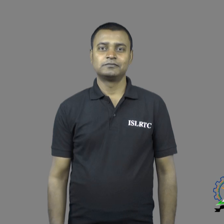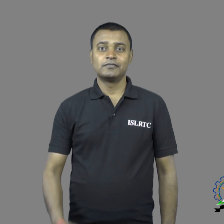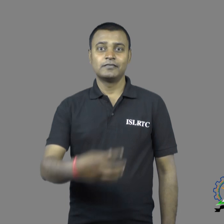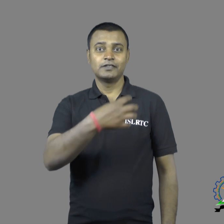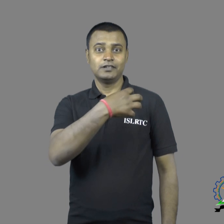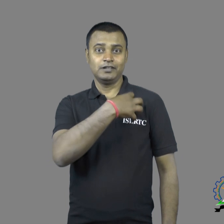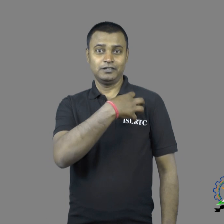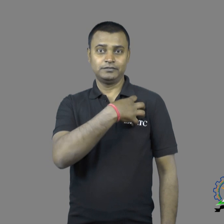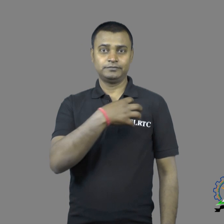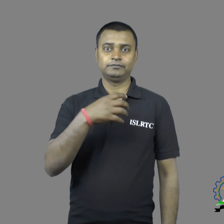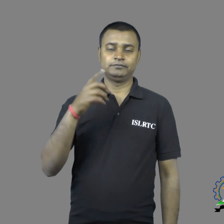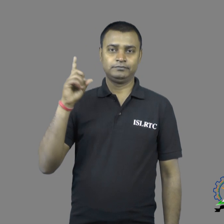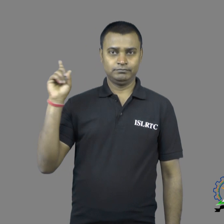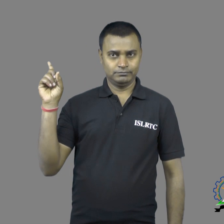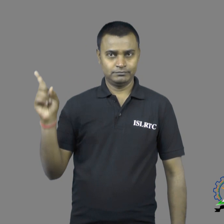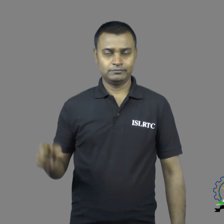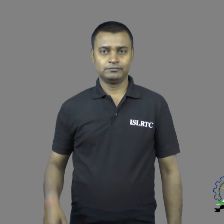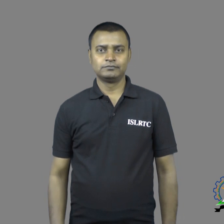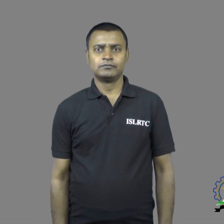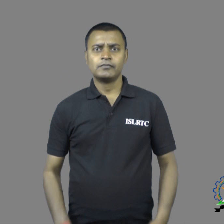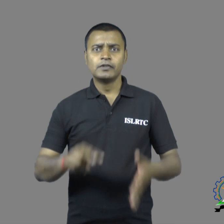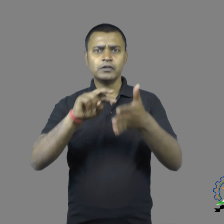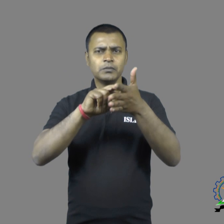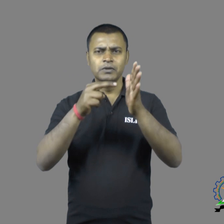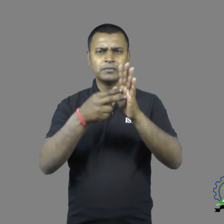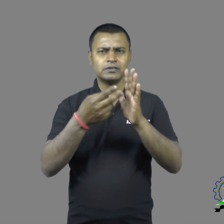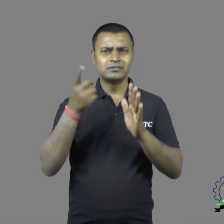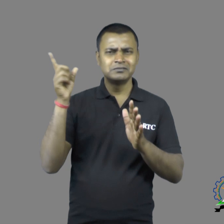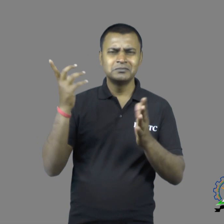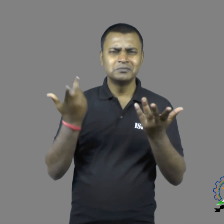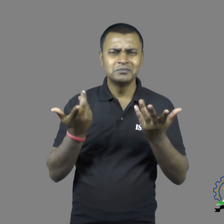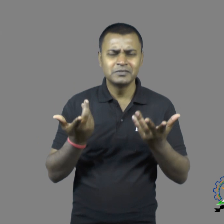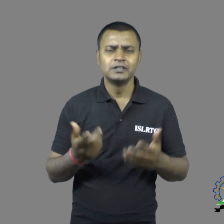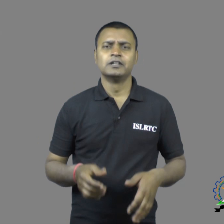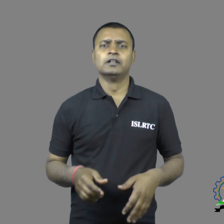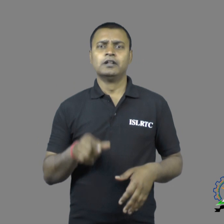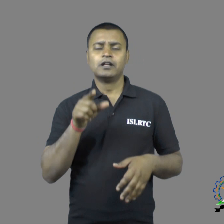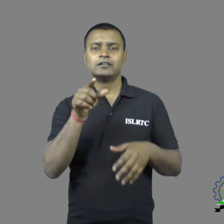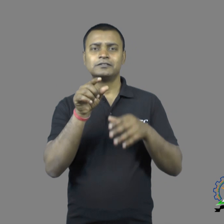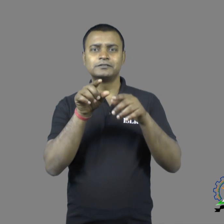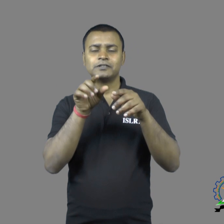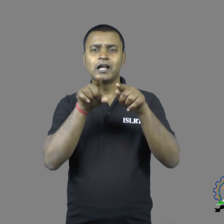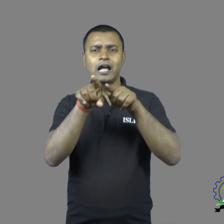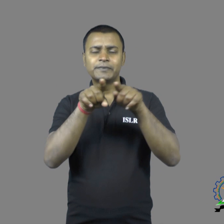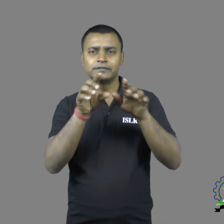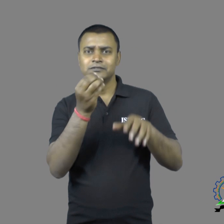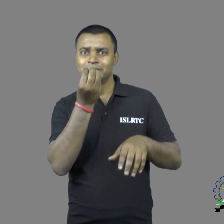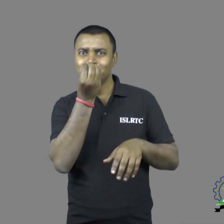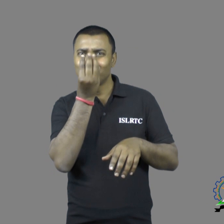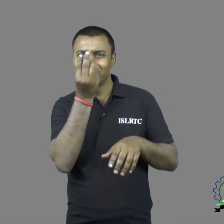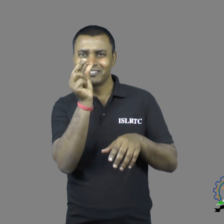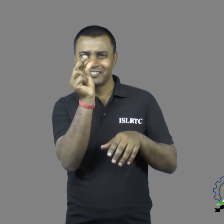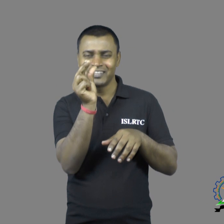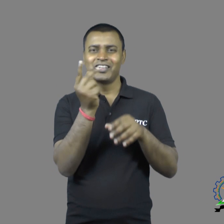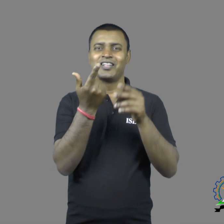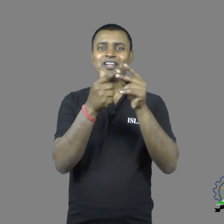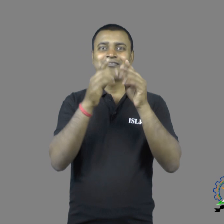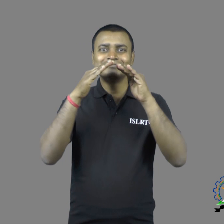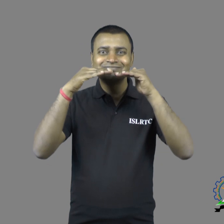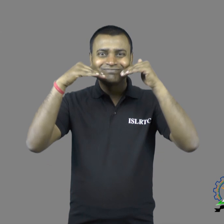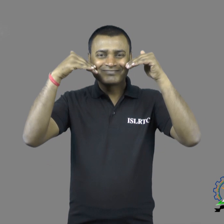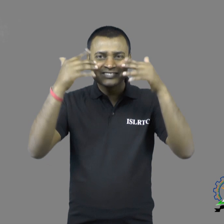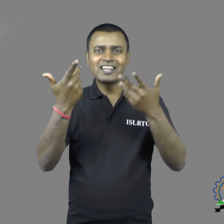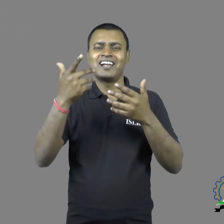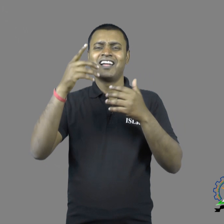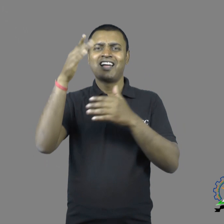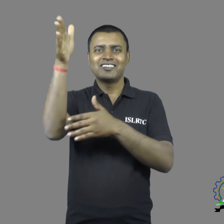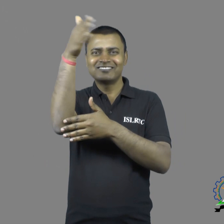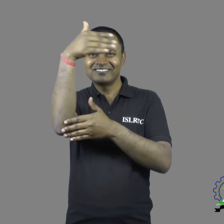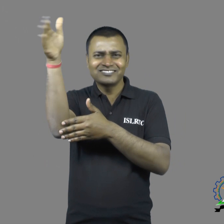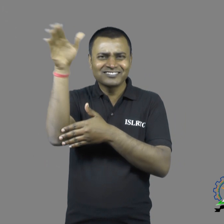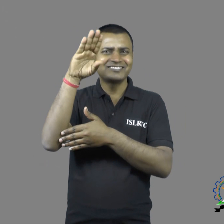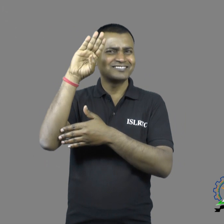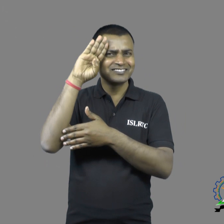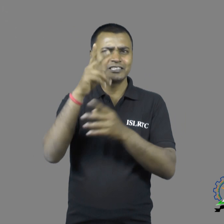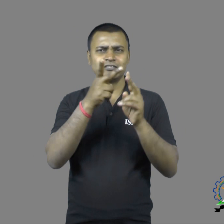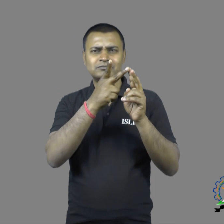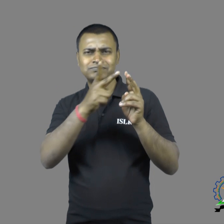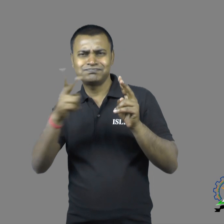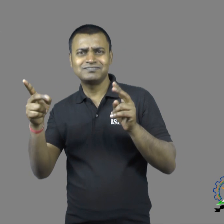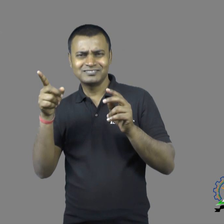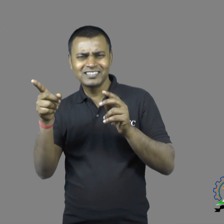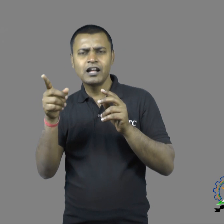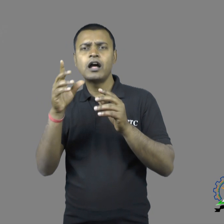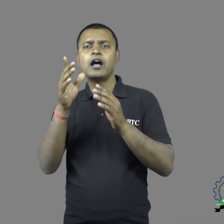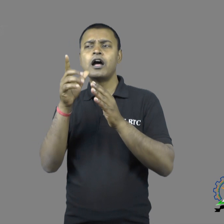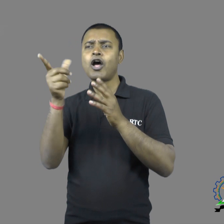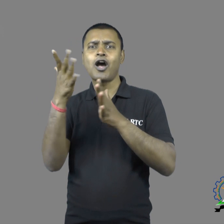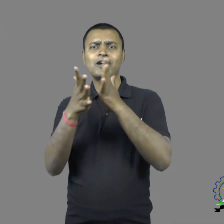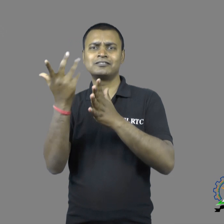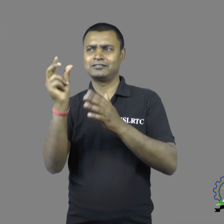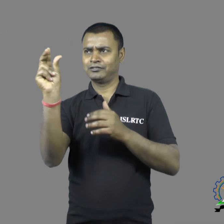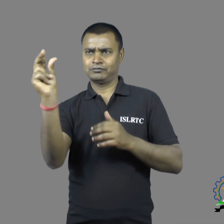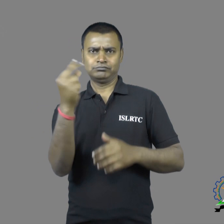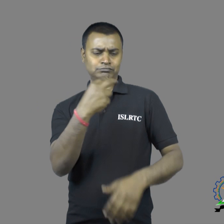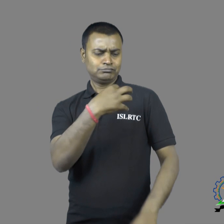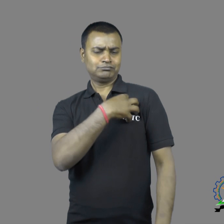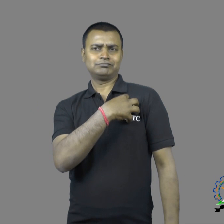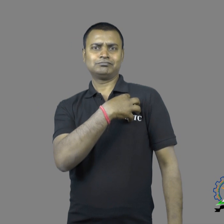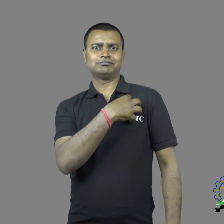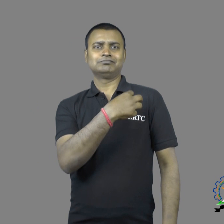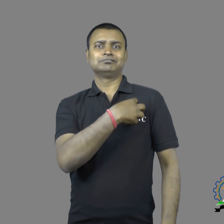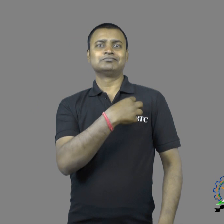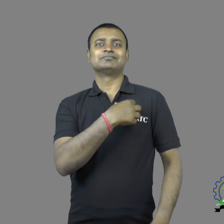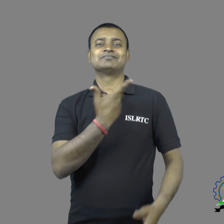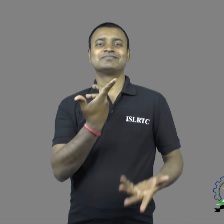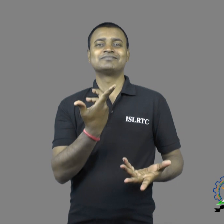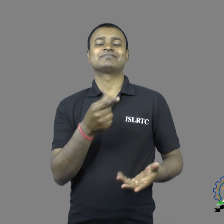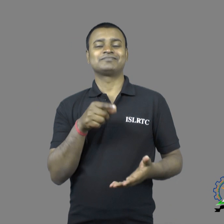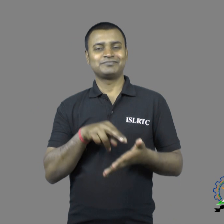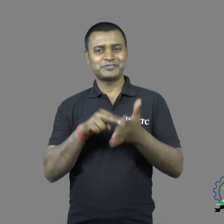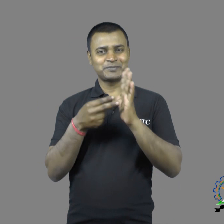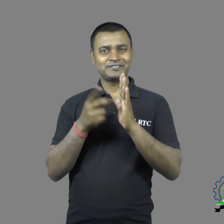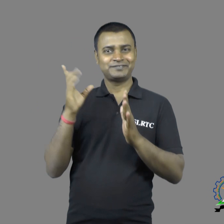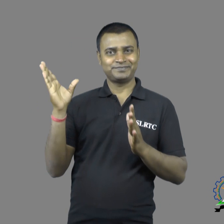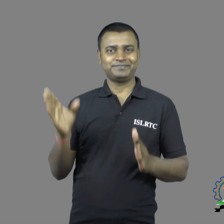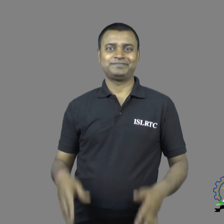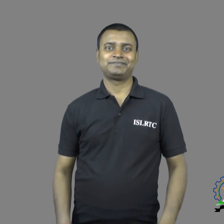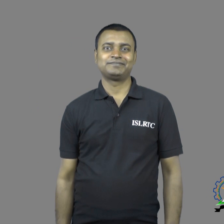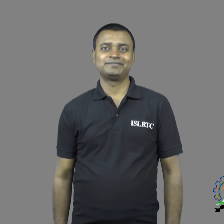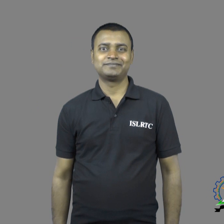Badge